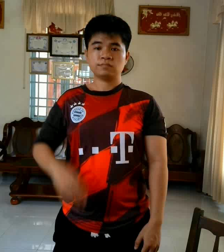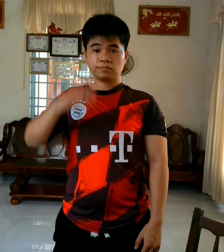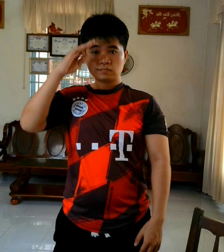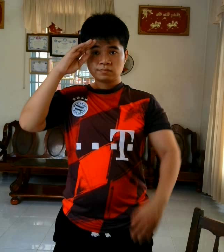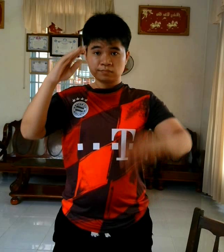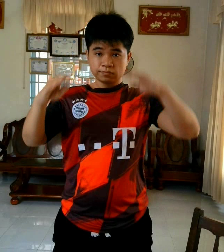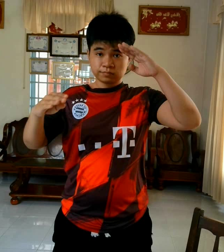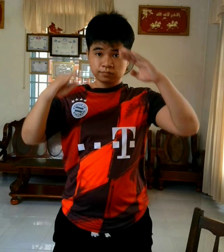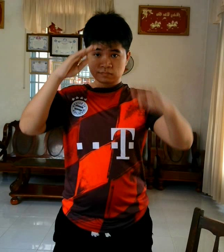xin chao